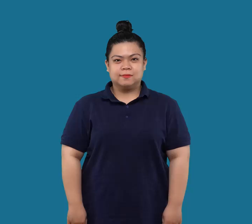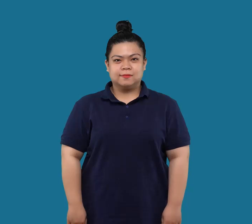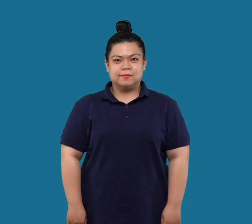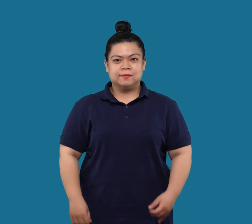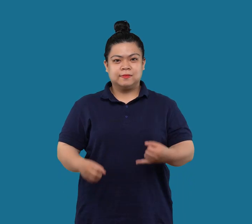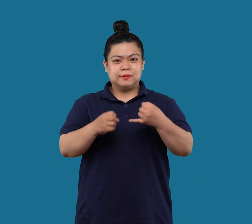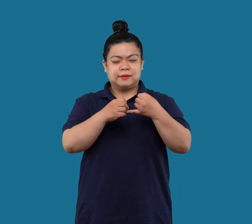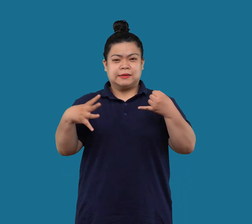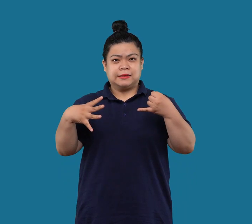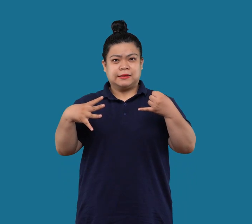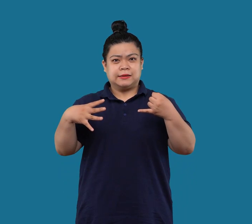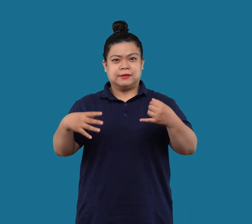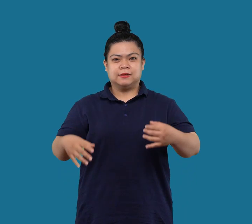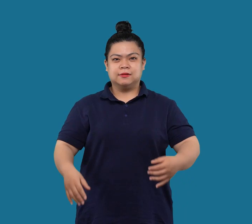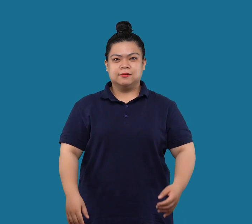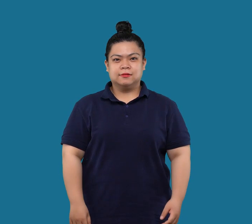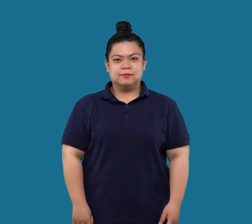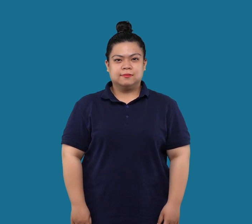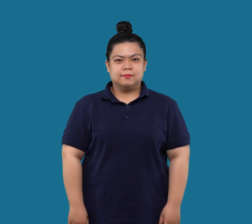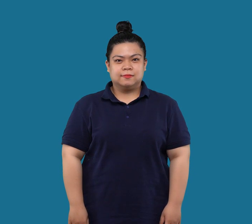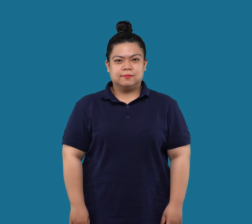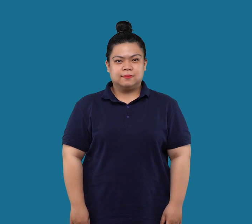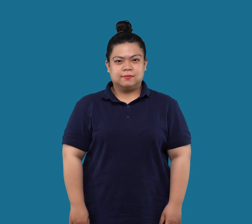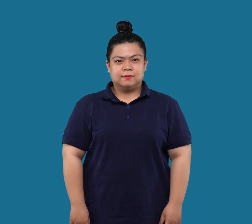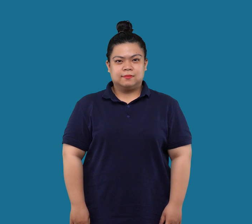dây điện